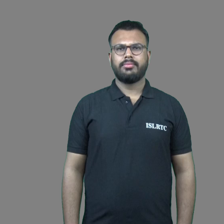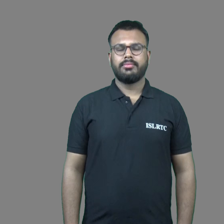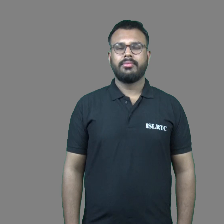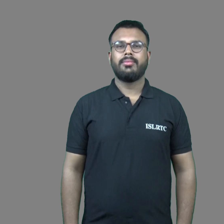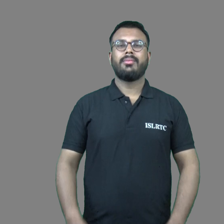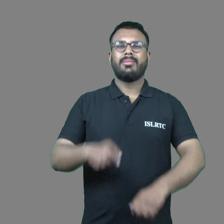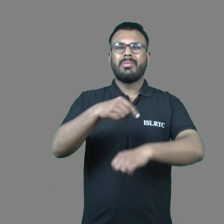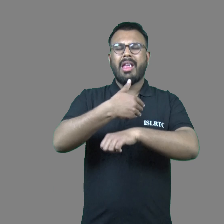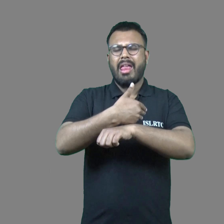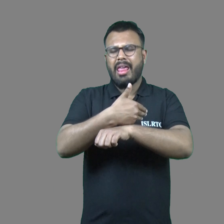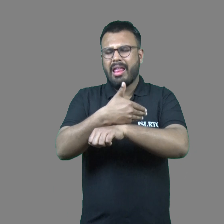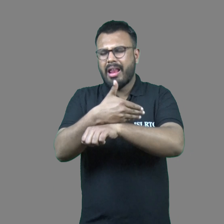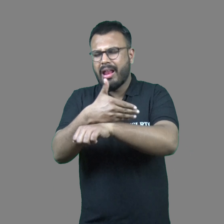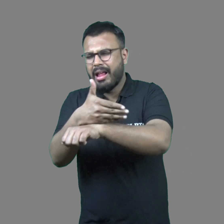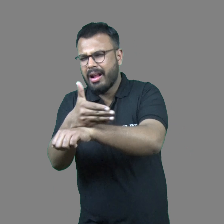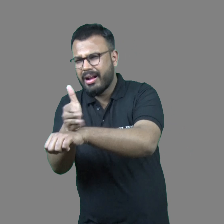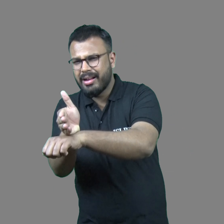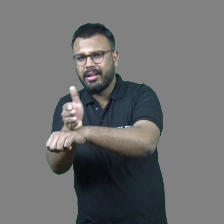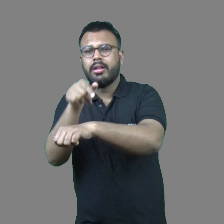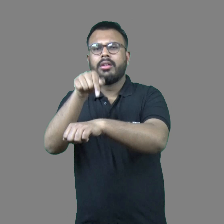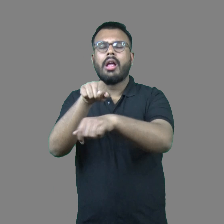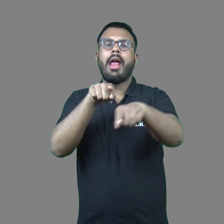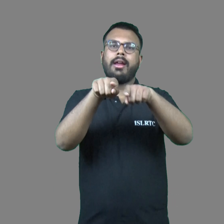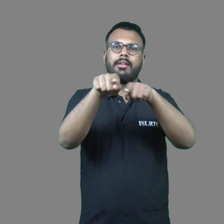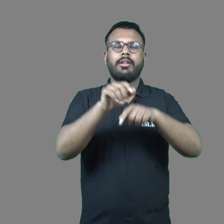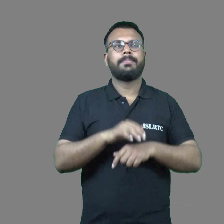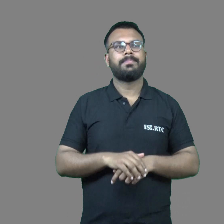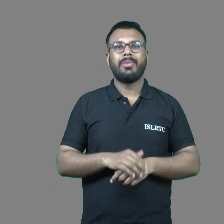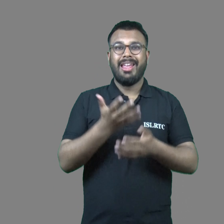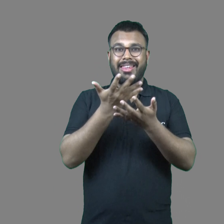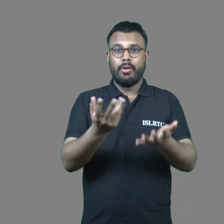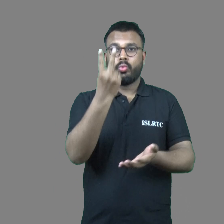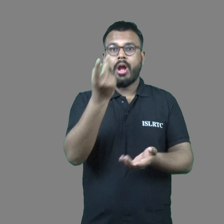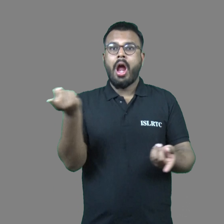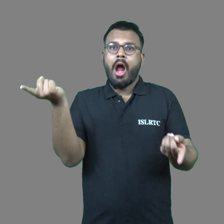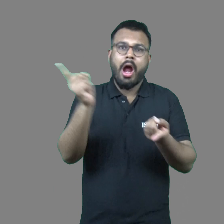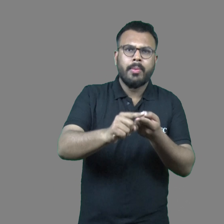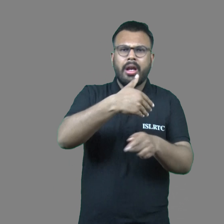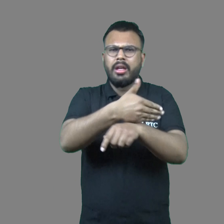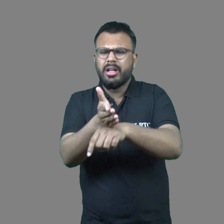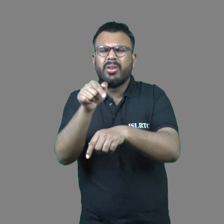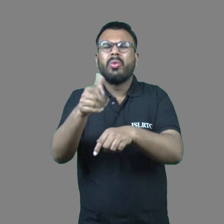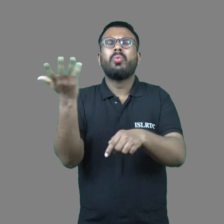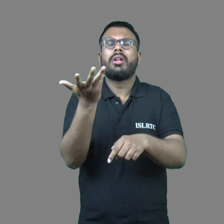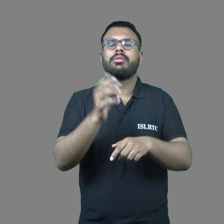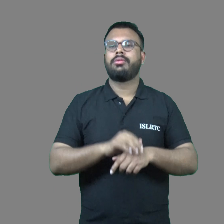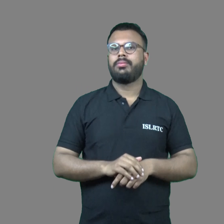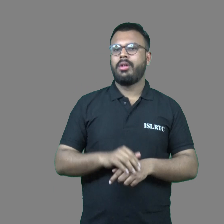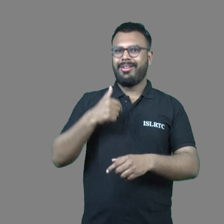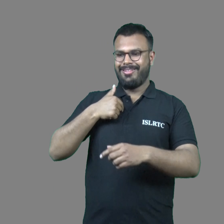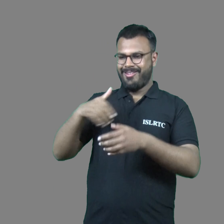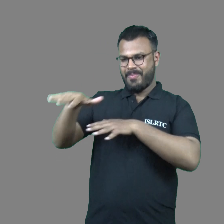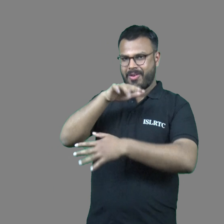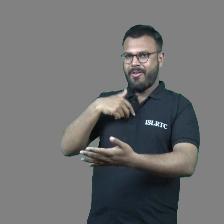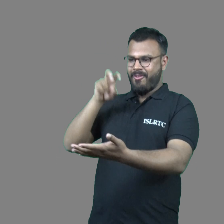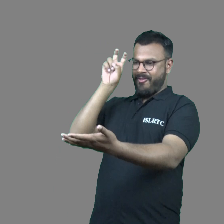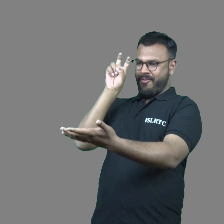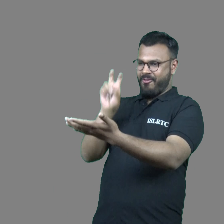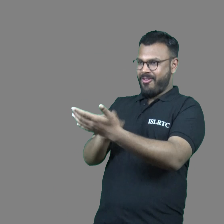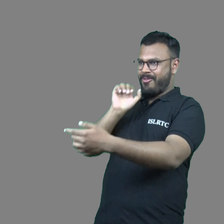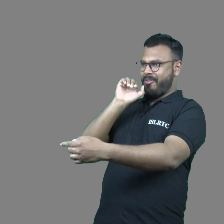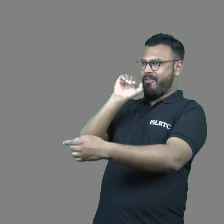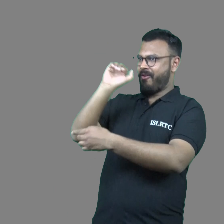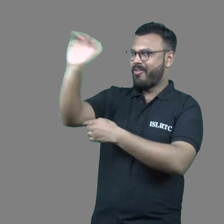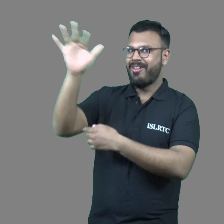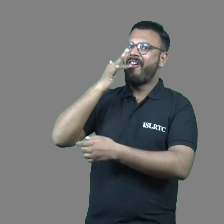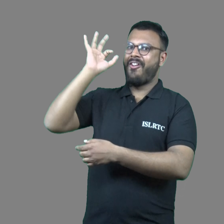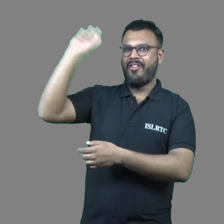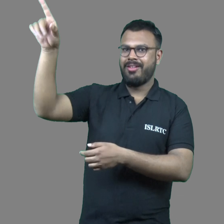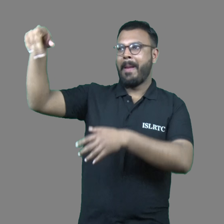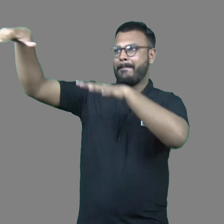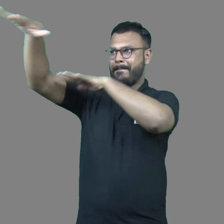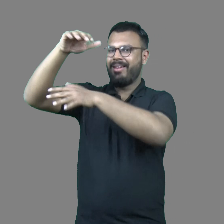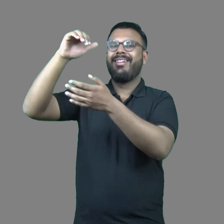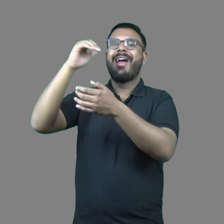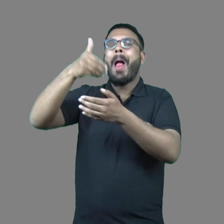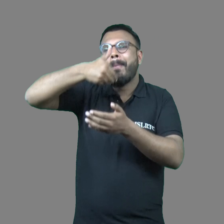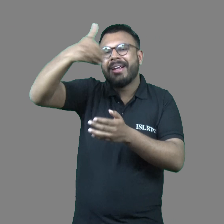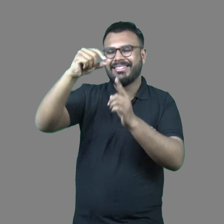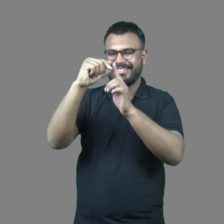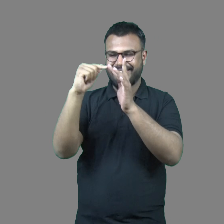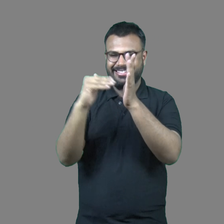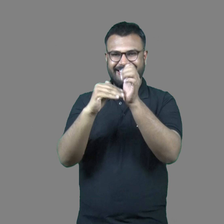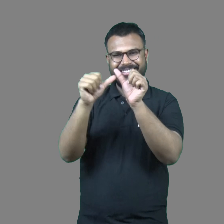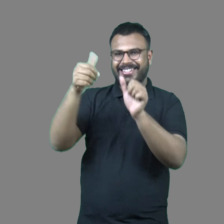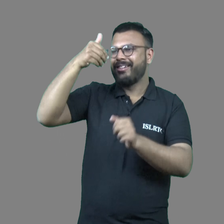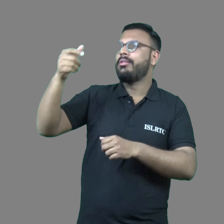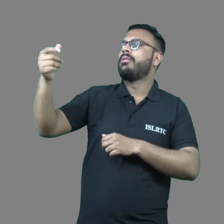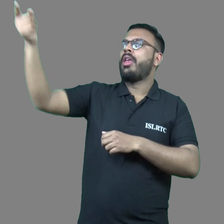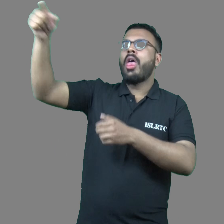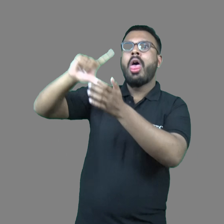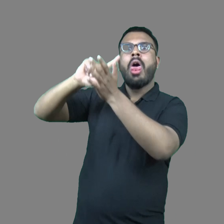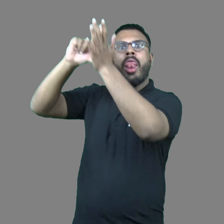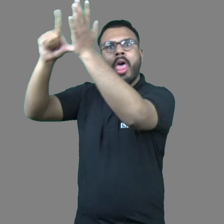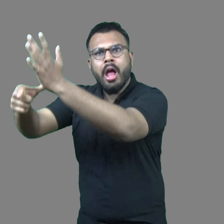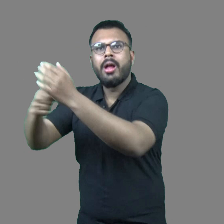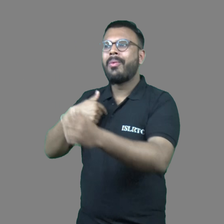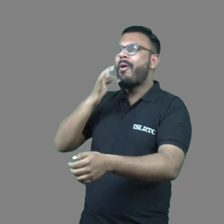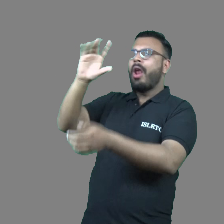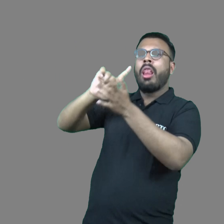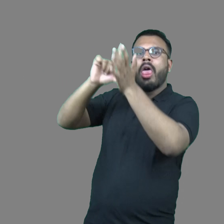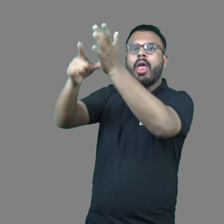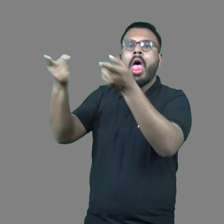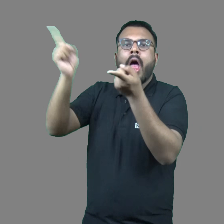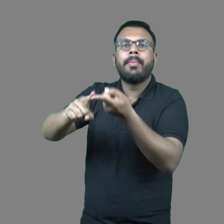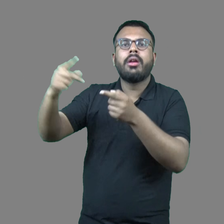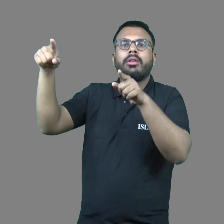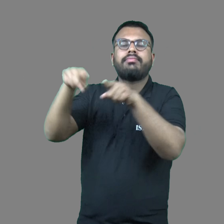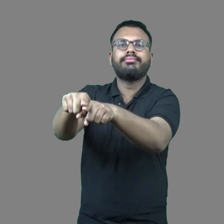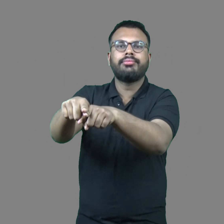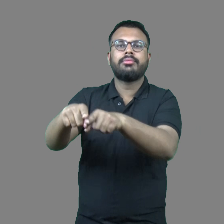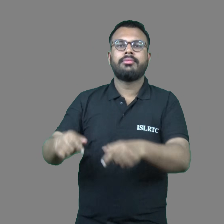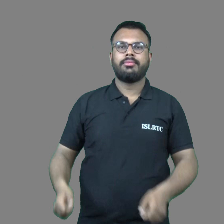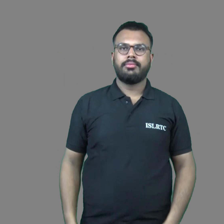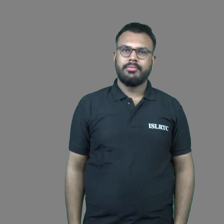Delay